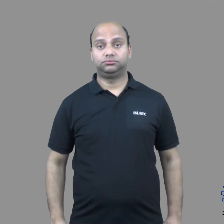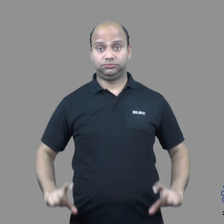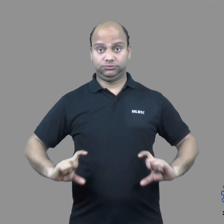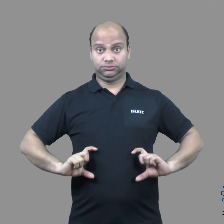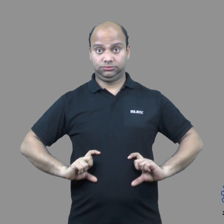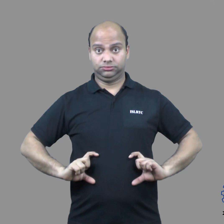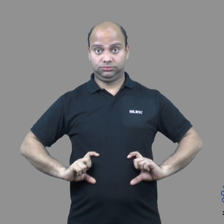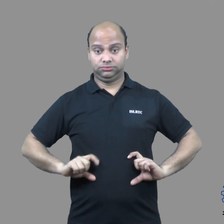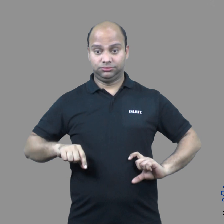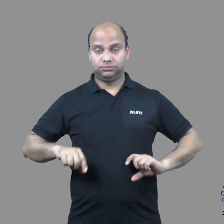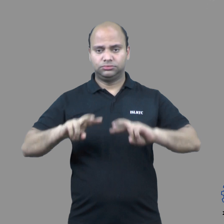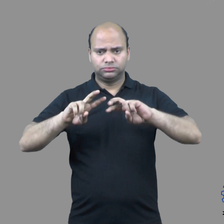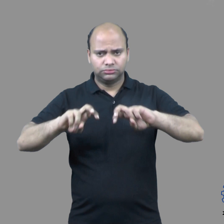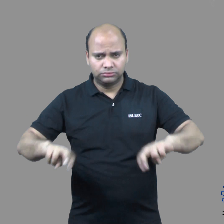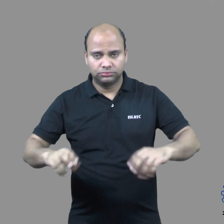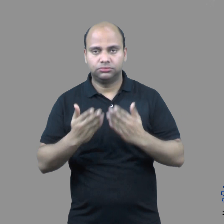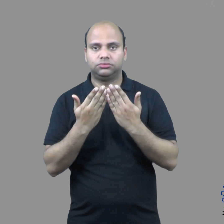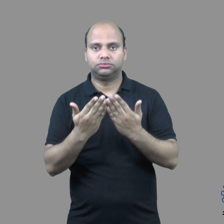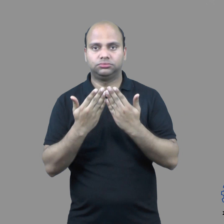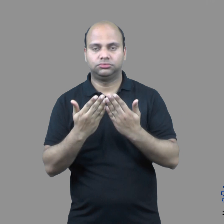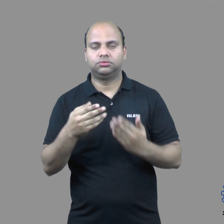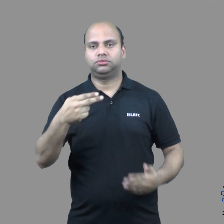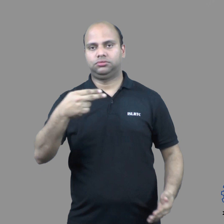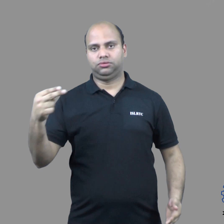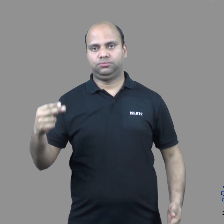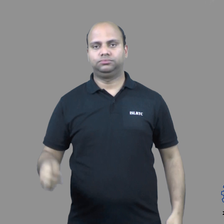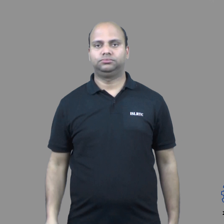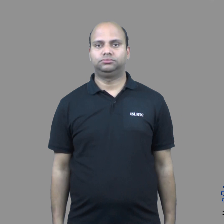Nephrology